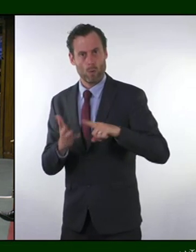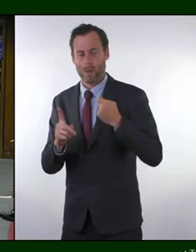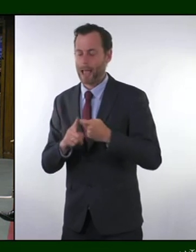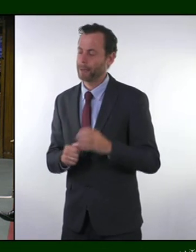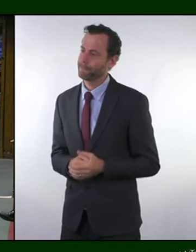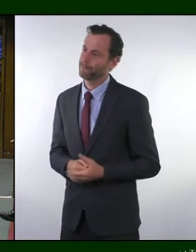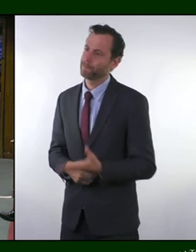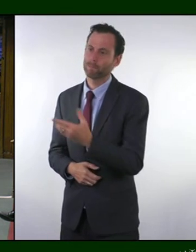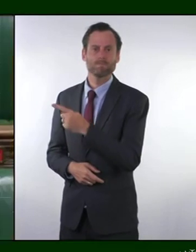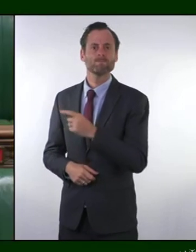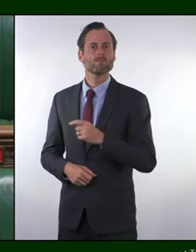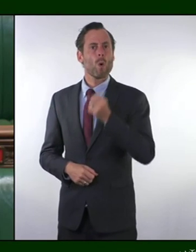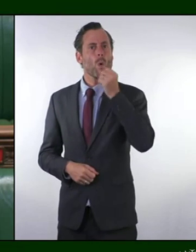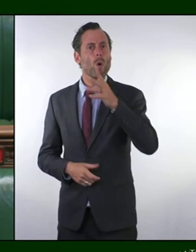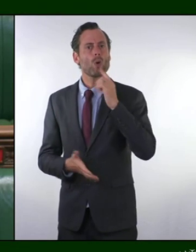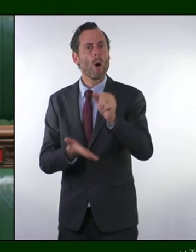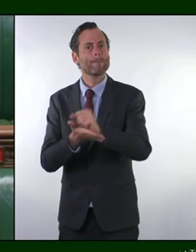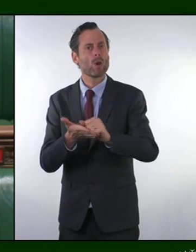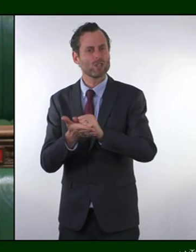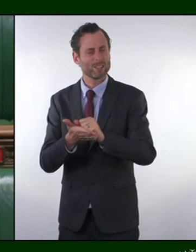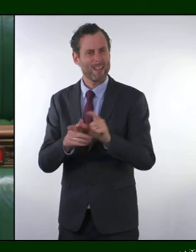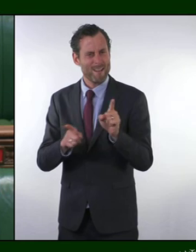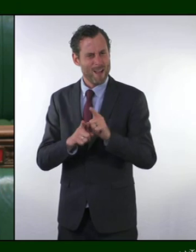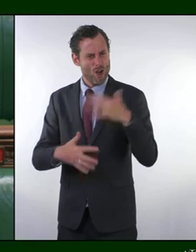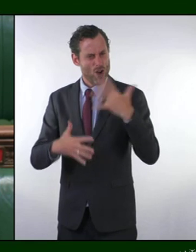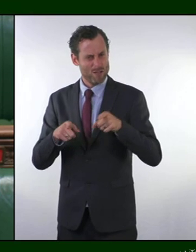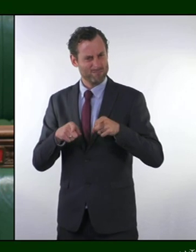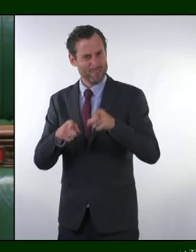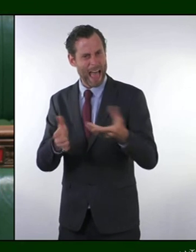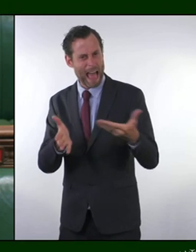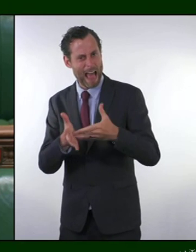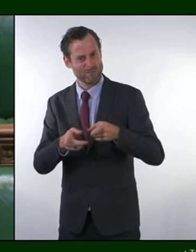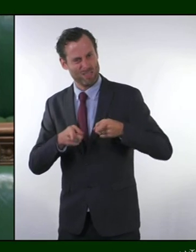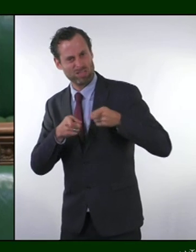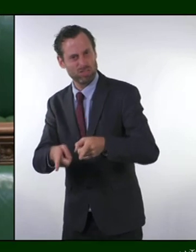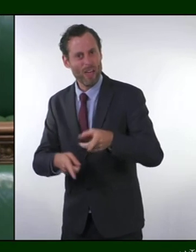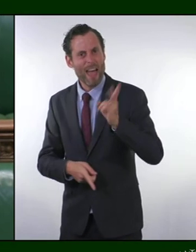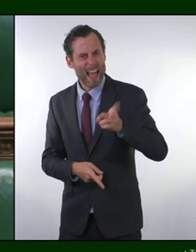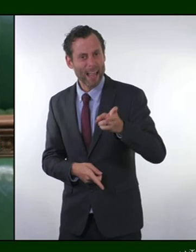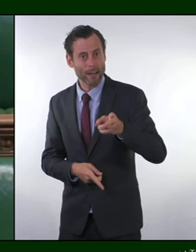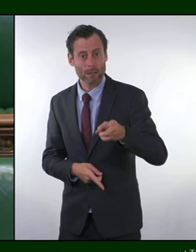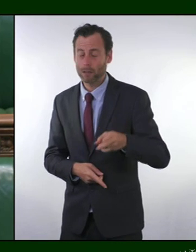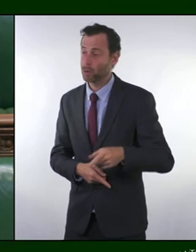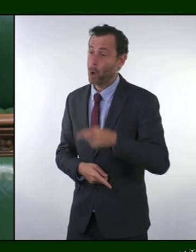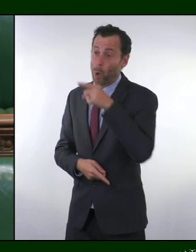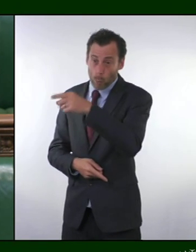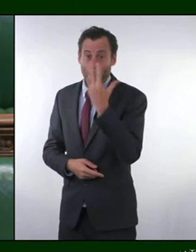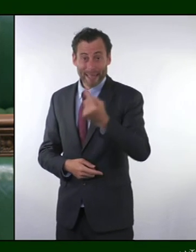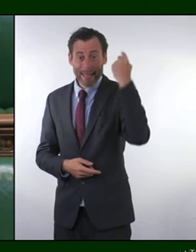By refusing to apologise, the Prime Minister rubs salt into the wounds of the very people that he stood at his front door and clapped.